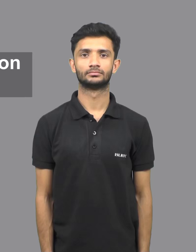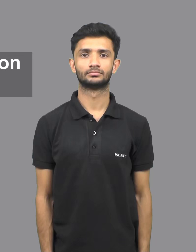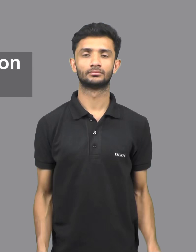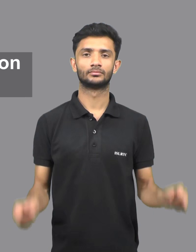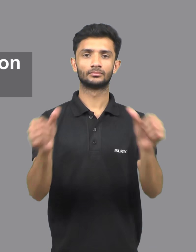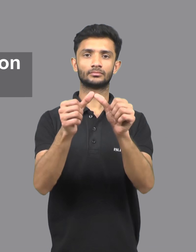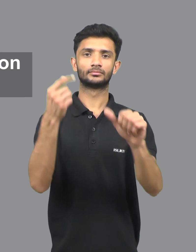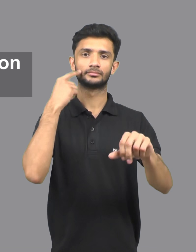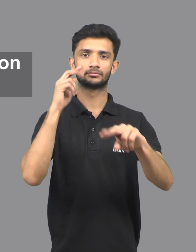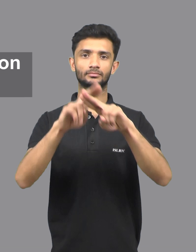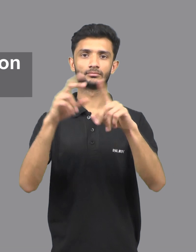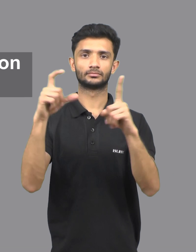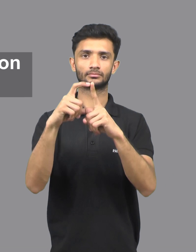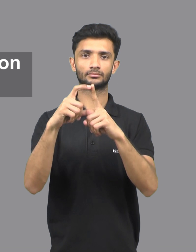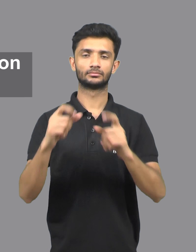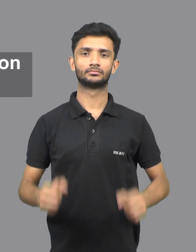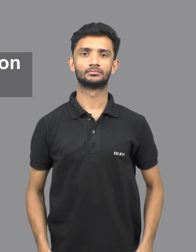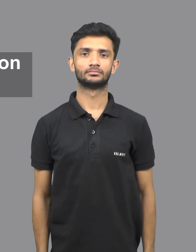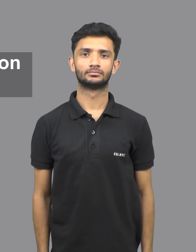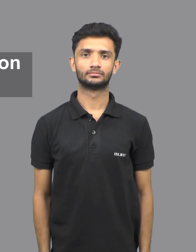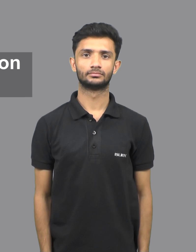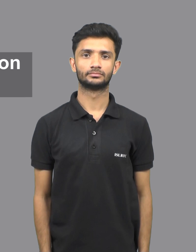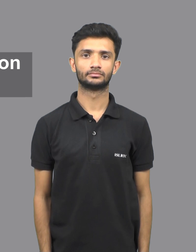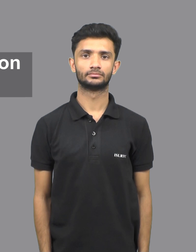All India Federation of the Deaf